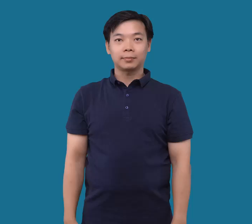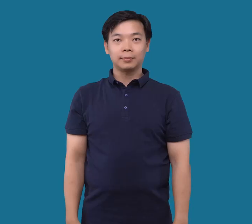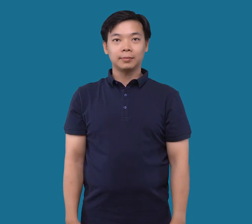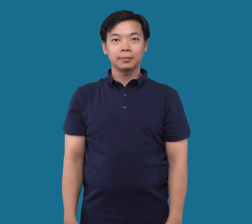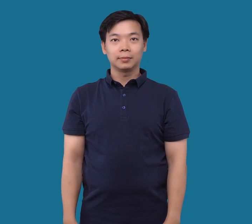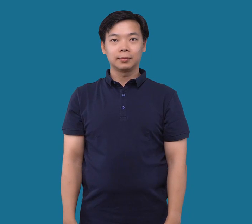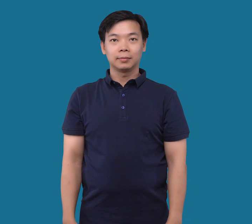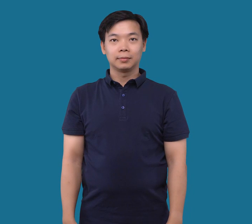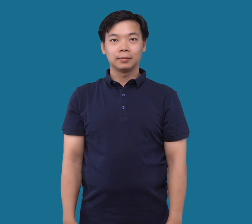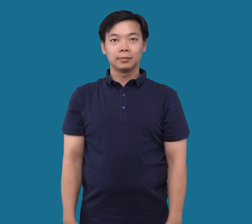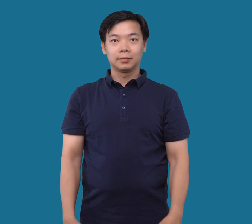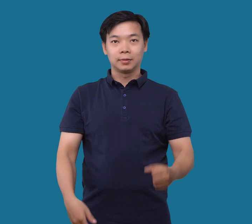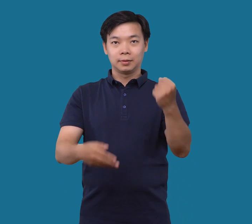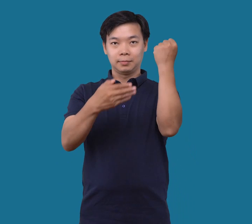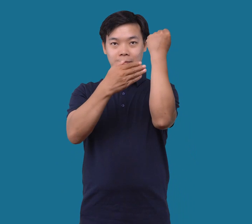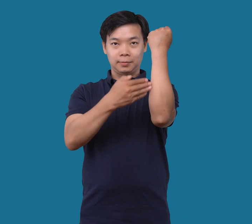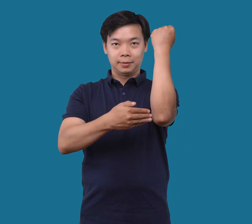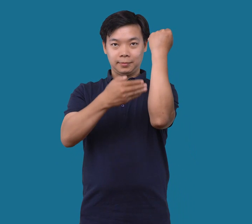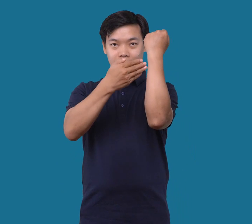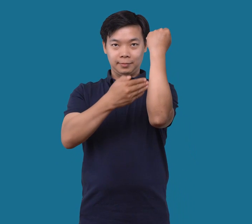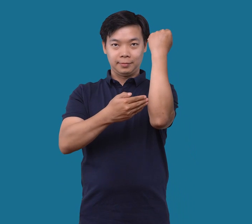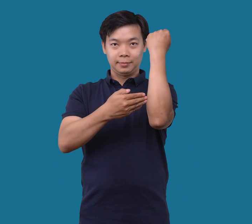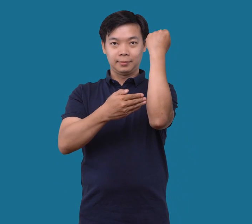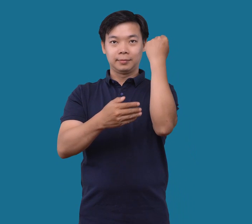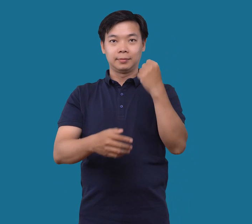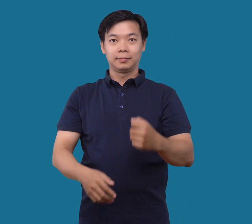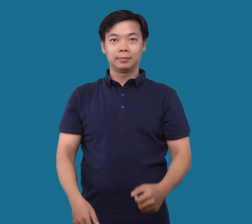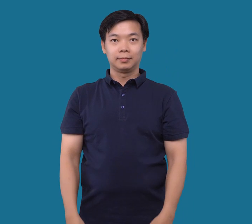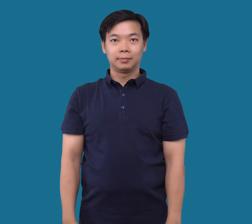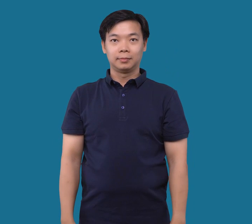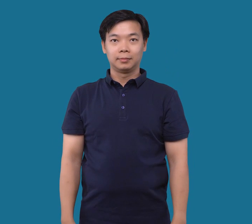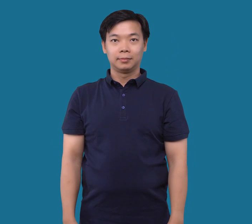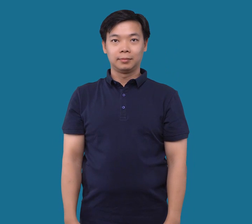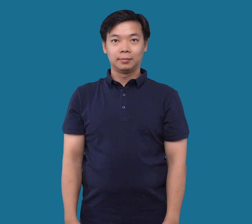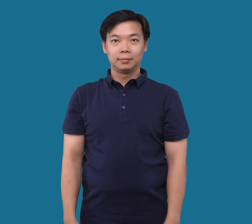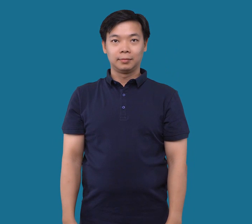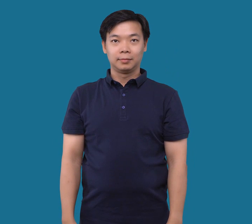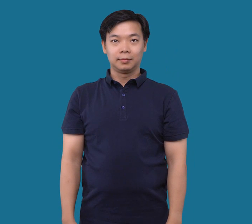bánh mì